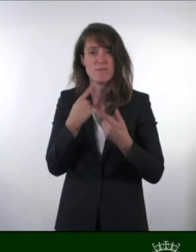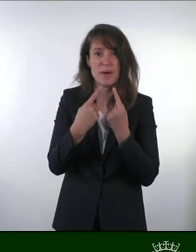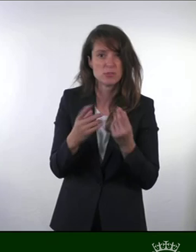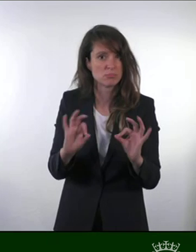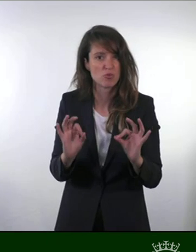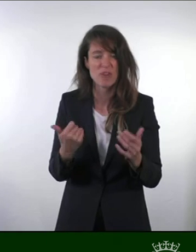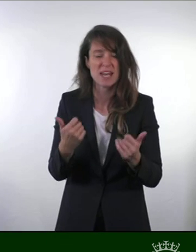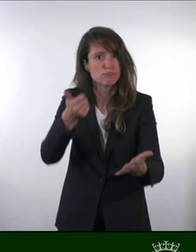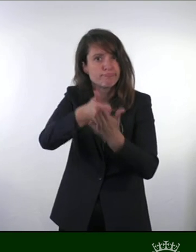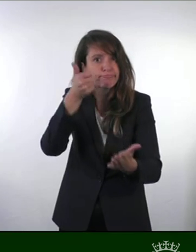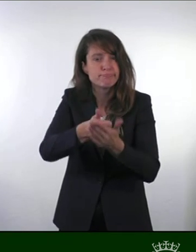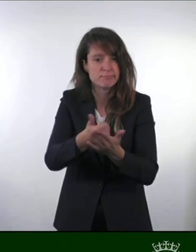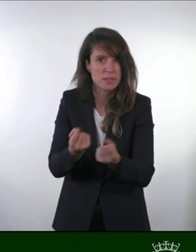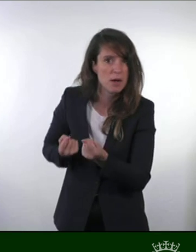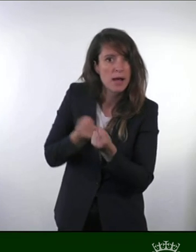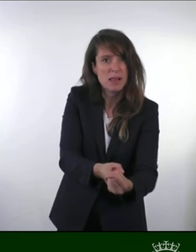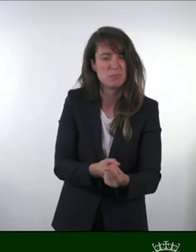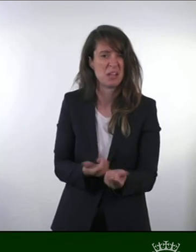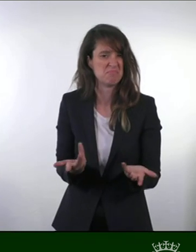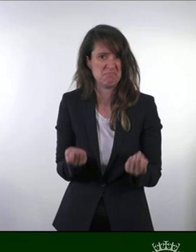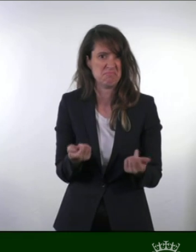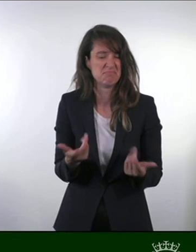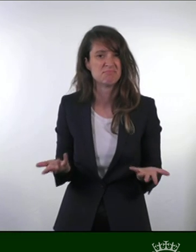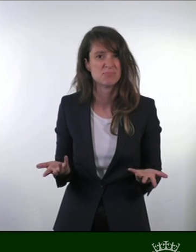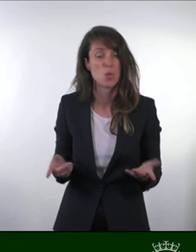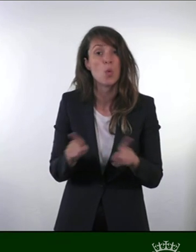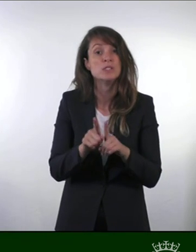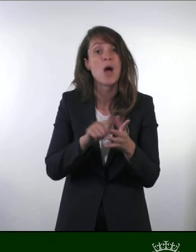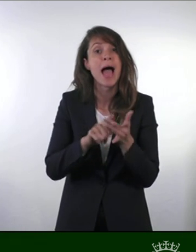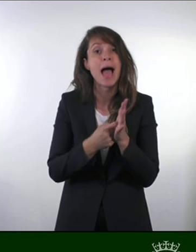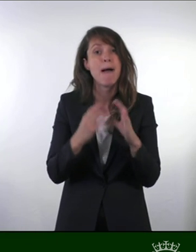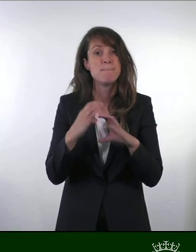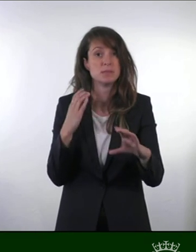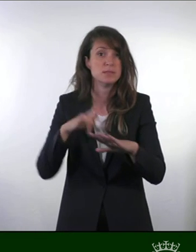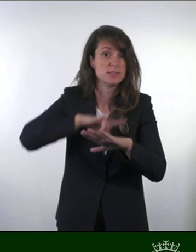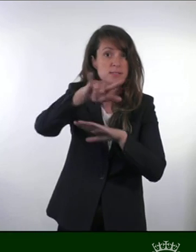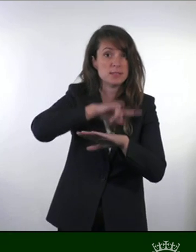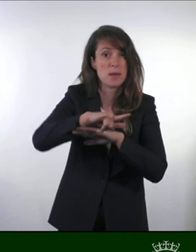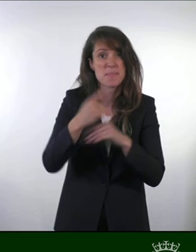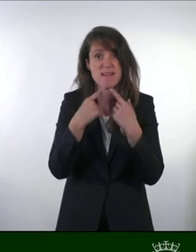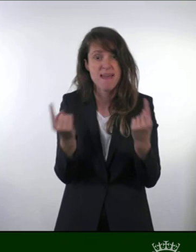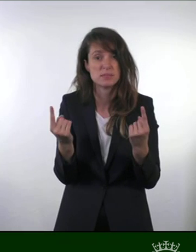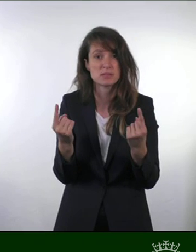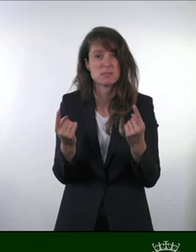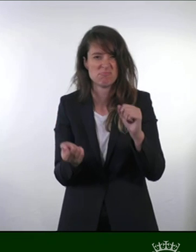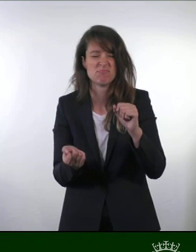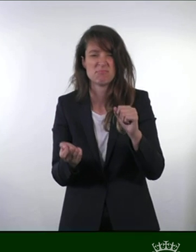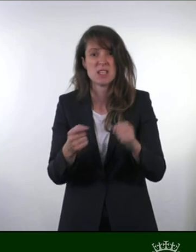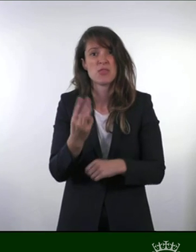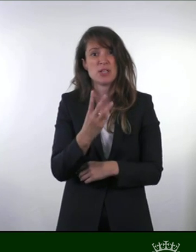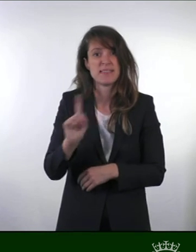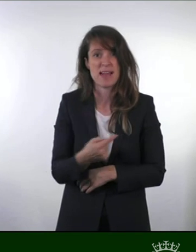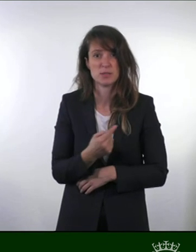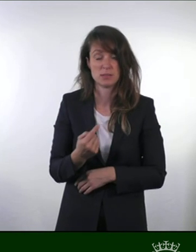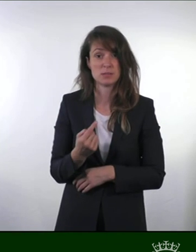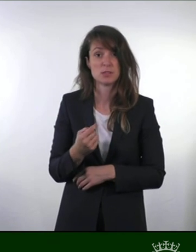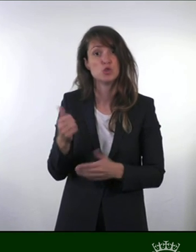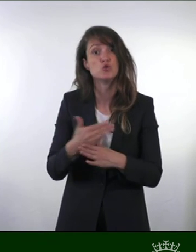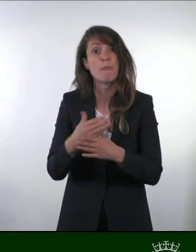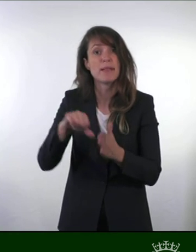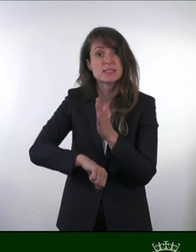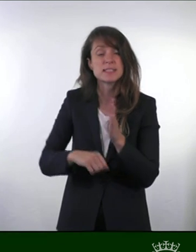Meanwhile, as the Prime Minister was speaking, Airbus announced 1,700 job losses, easyJet announced 1,300 job losses and T.